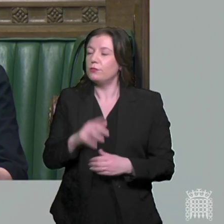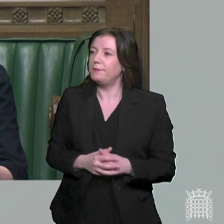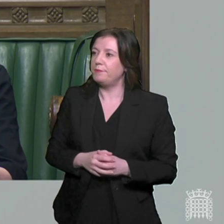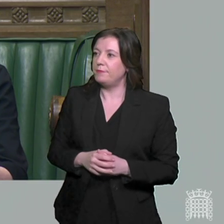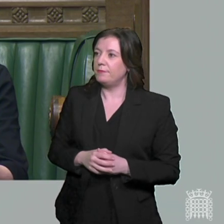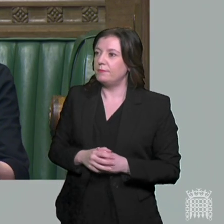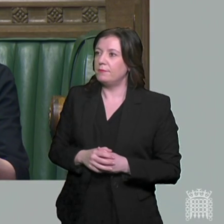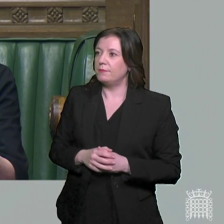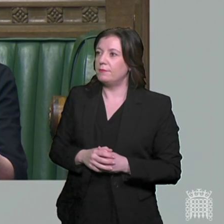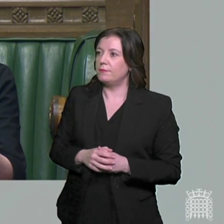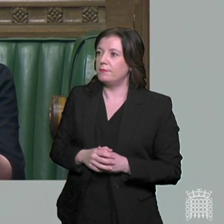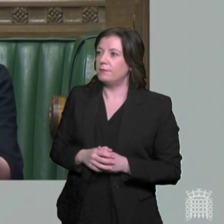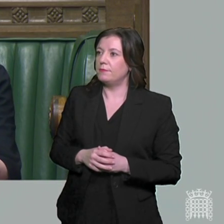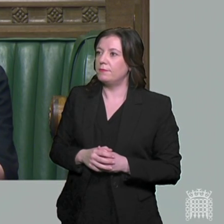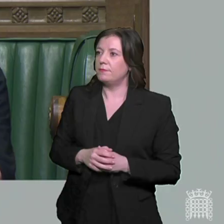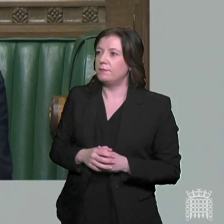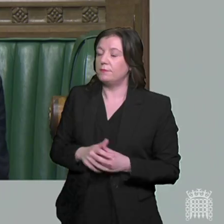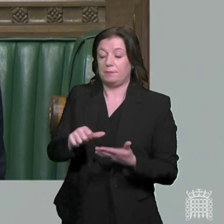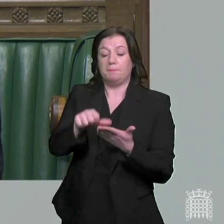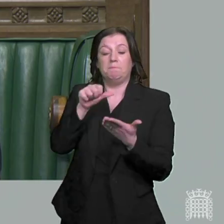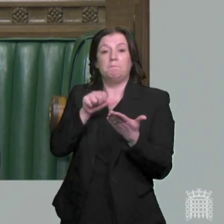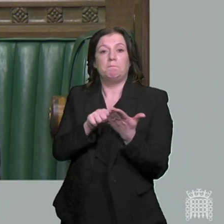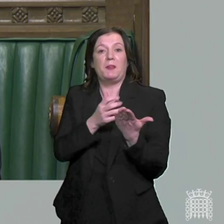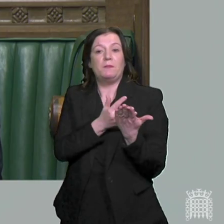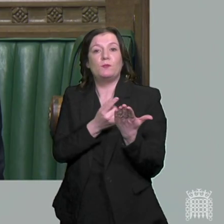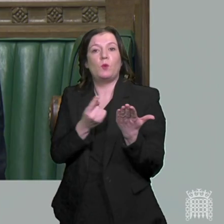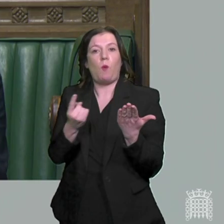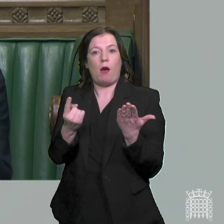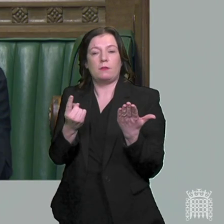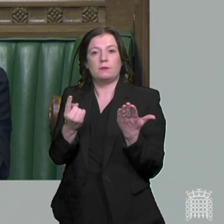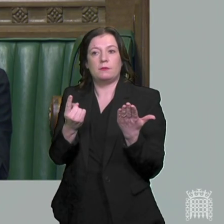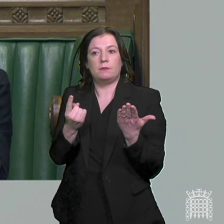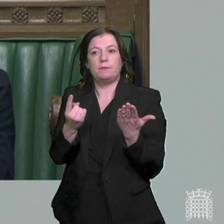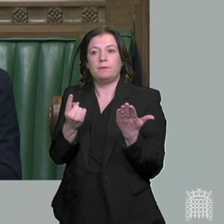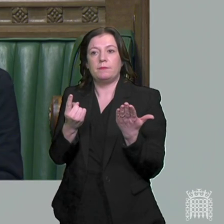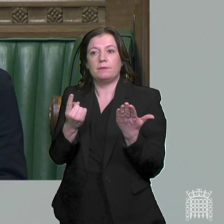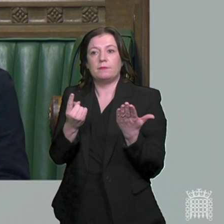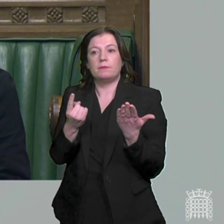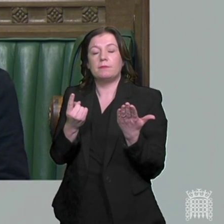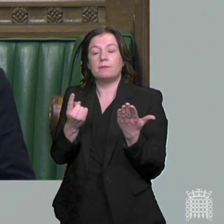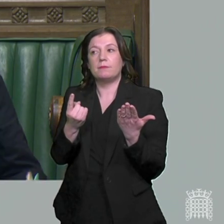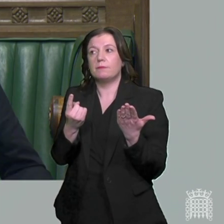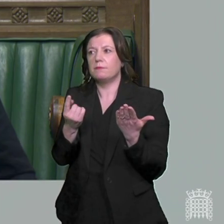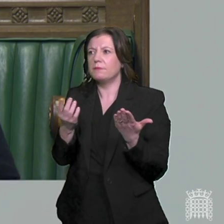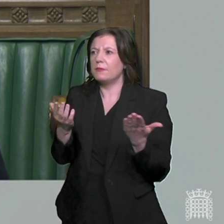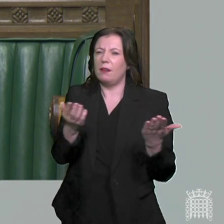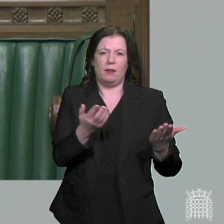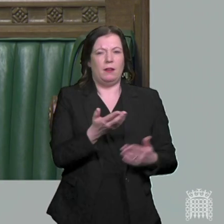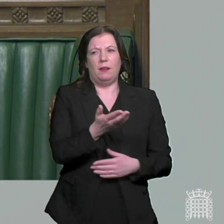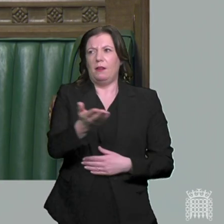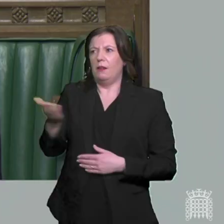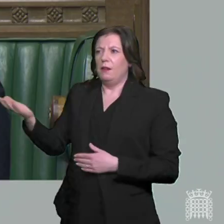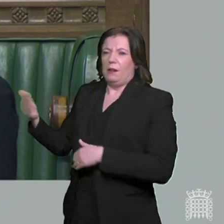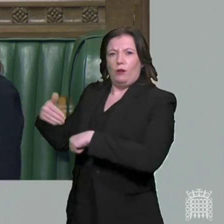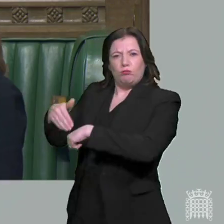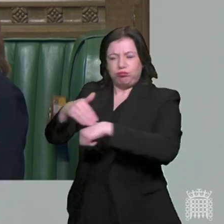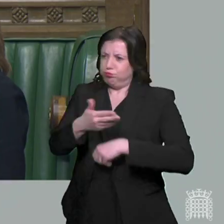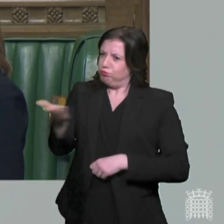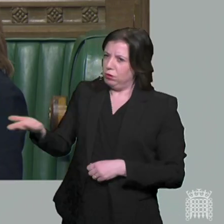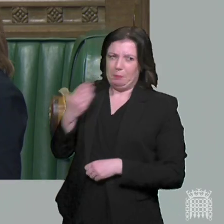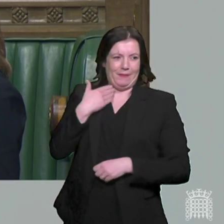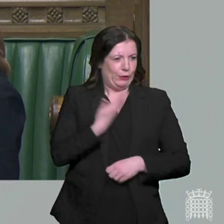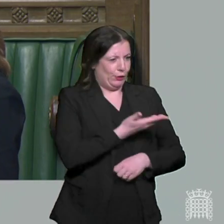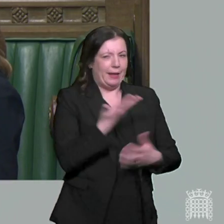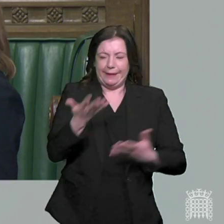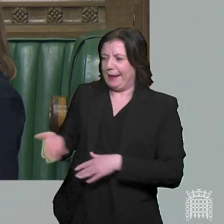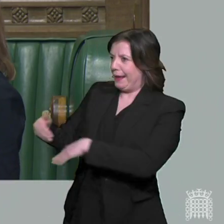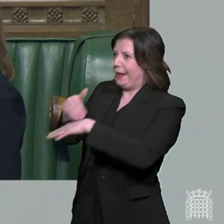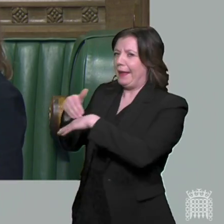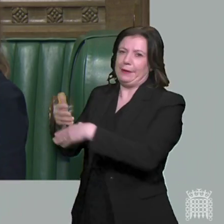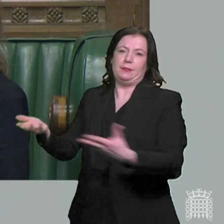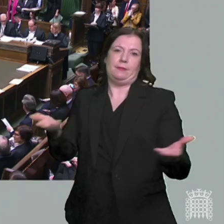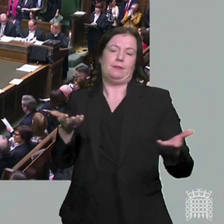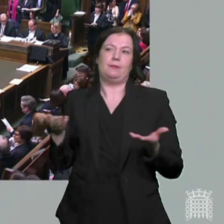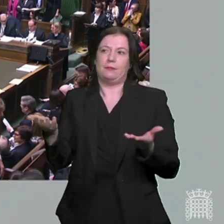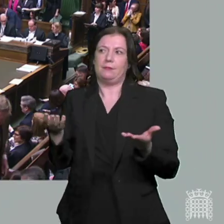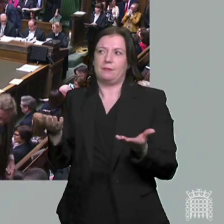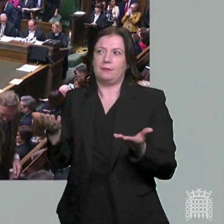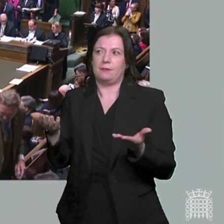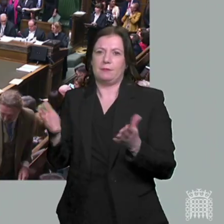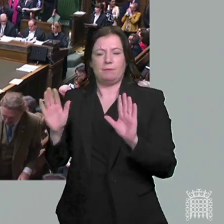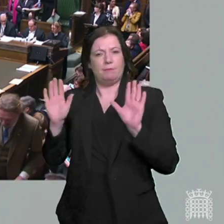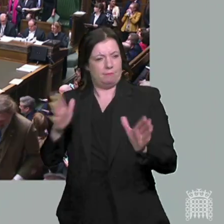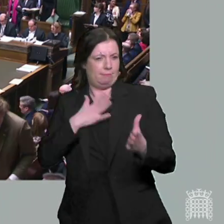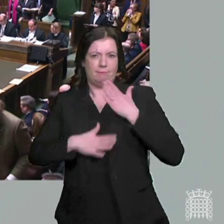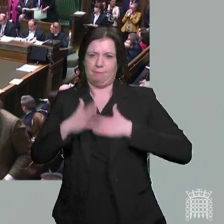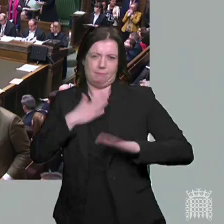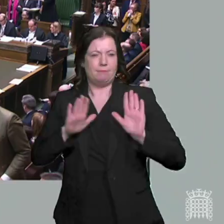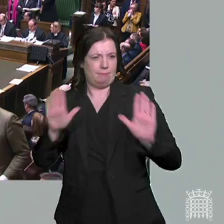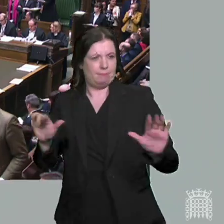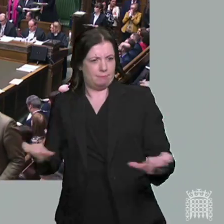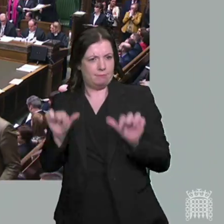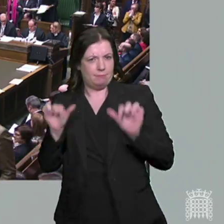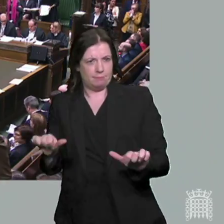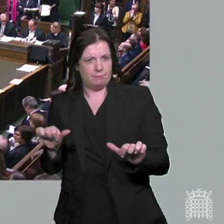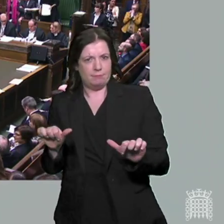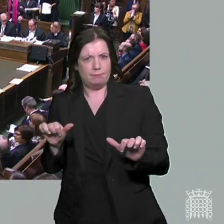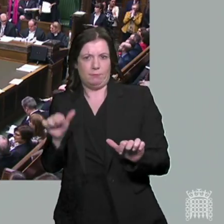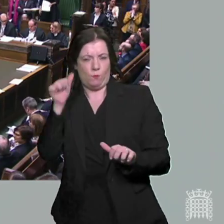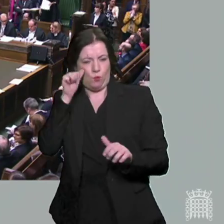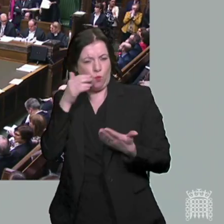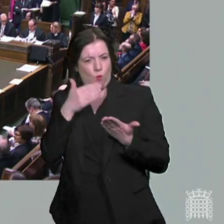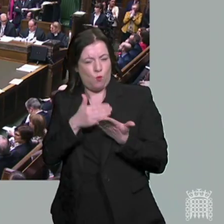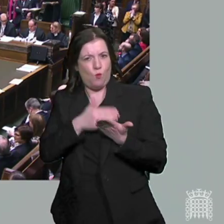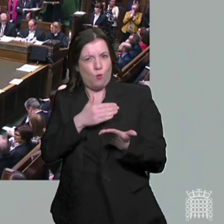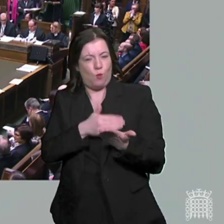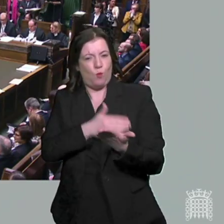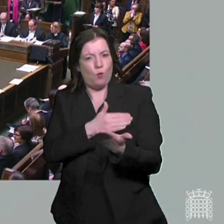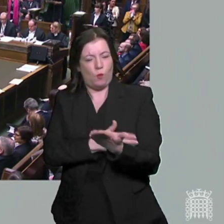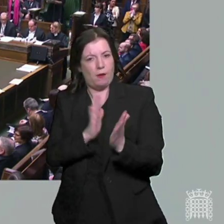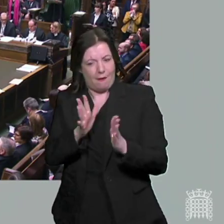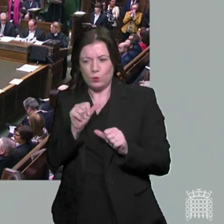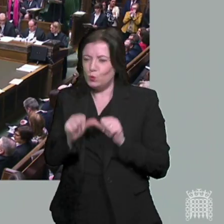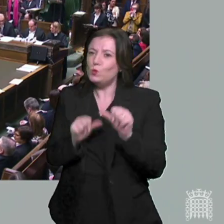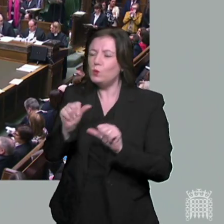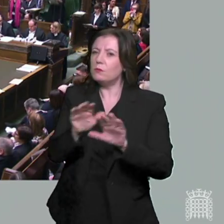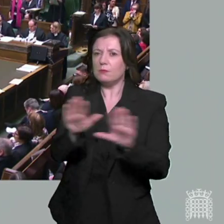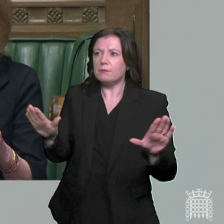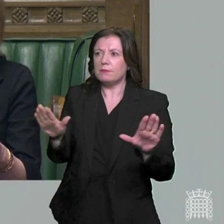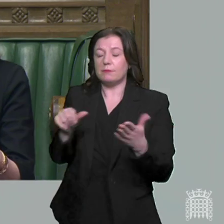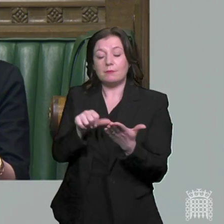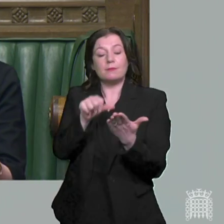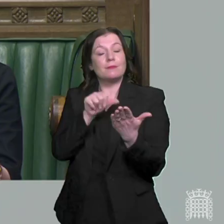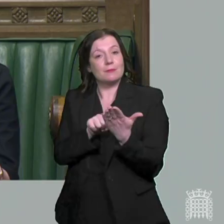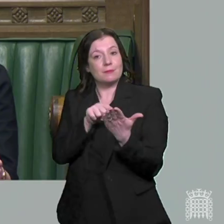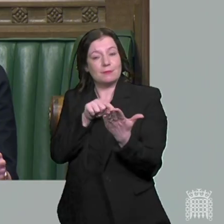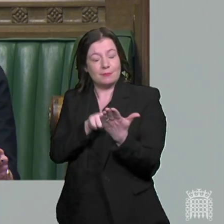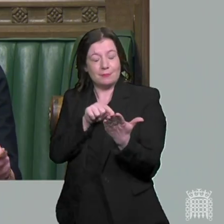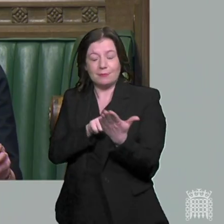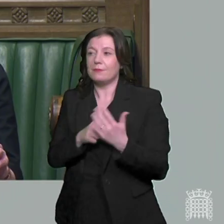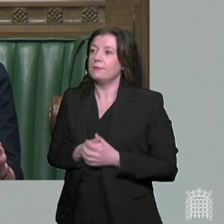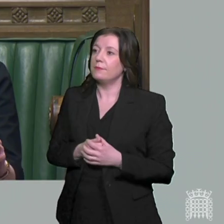Under Standing Order No. 51, the first motion, entitled— The bad behaviour is now on the Government side of the House! Let us have a bit of decorum, please, while we go through the necessary procedure.